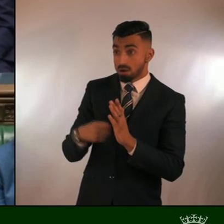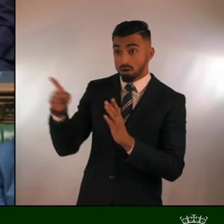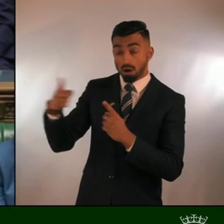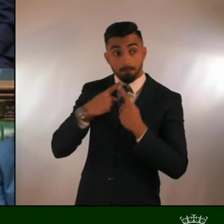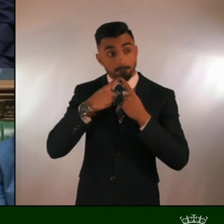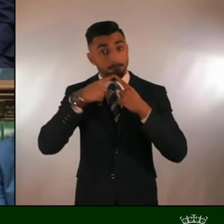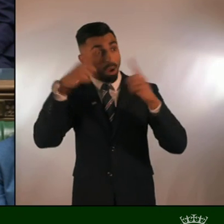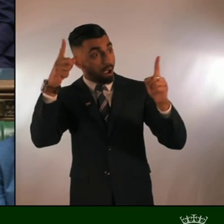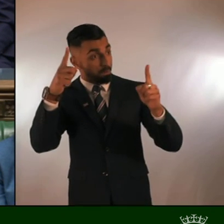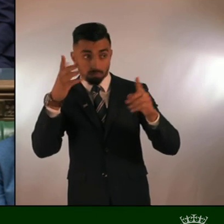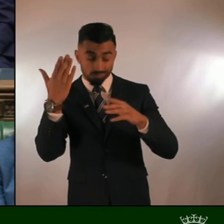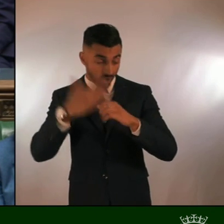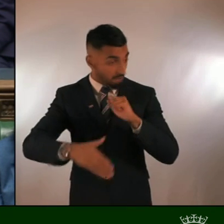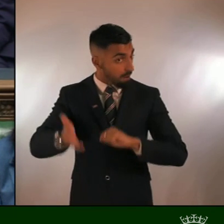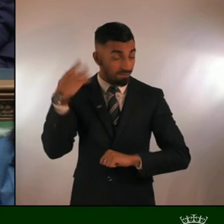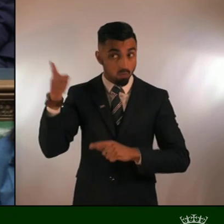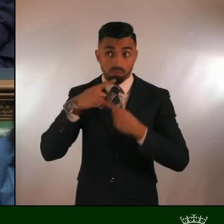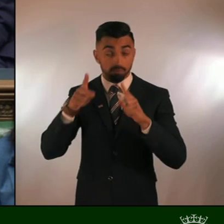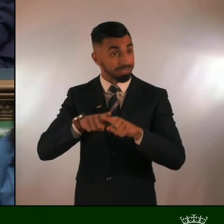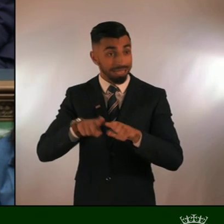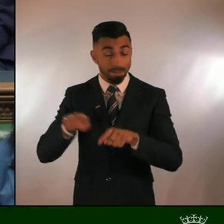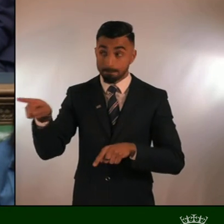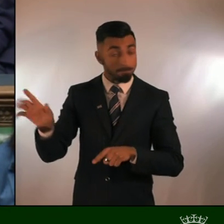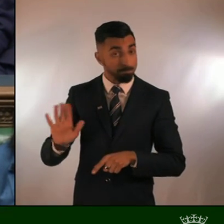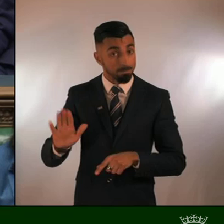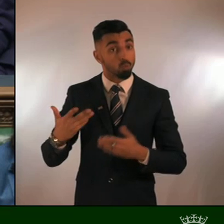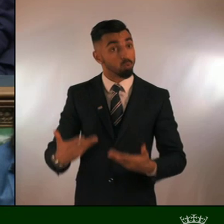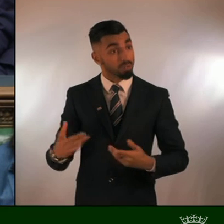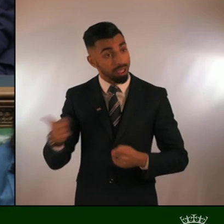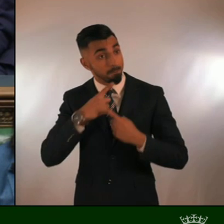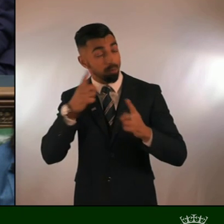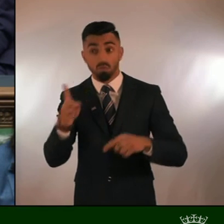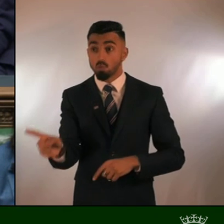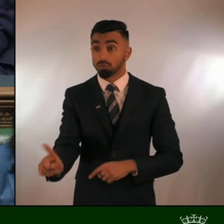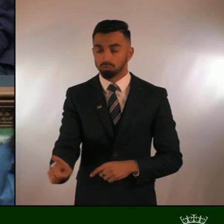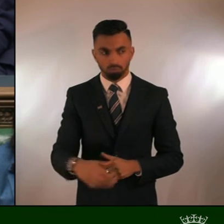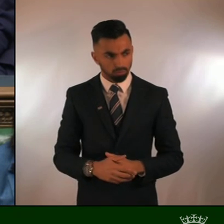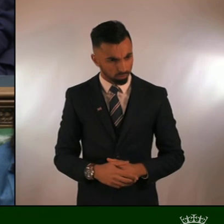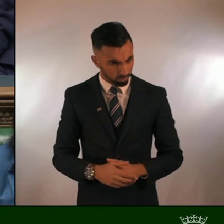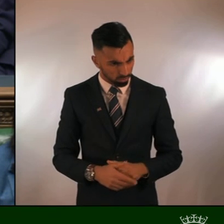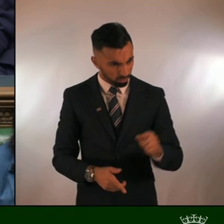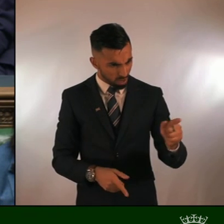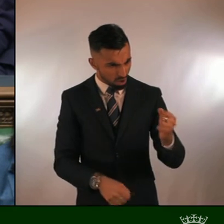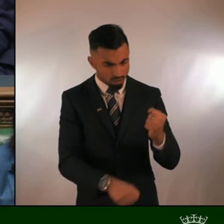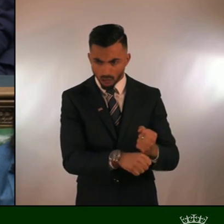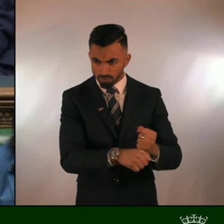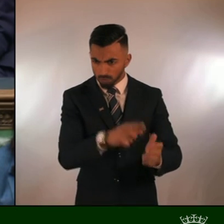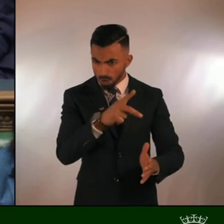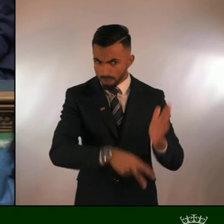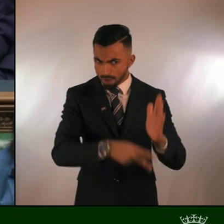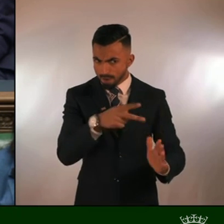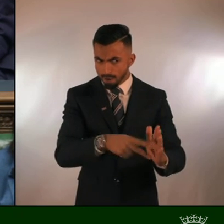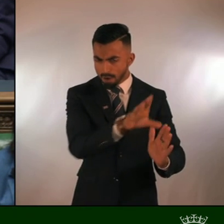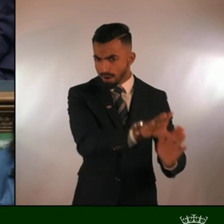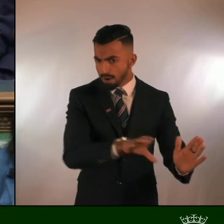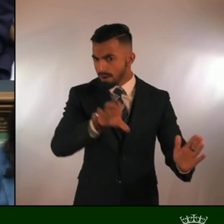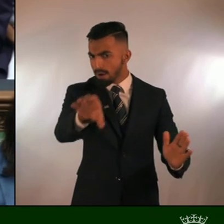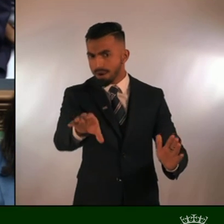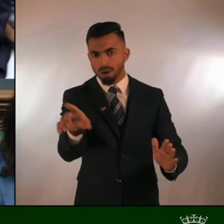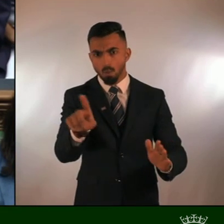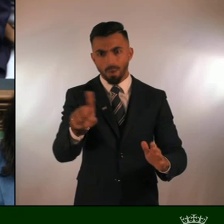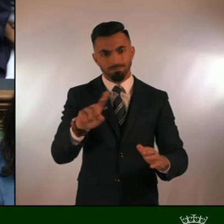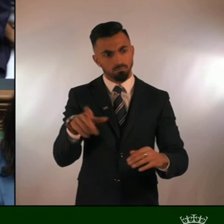It has said, in its words, that today’s “large planned increase in public investment should boost potential output too”.